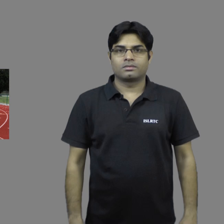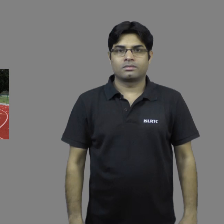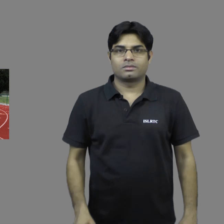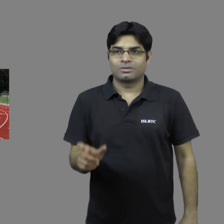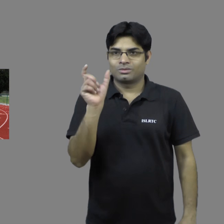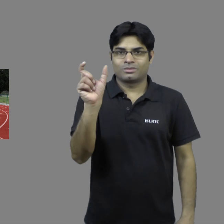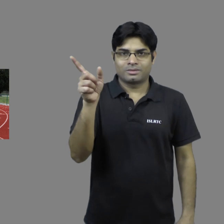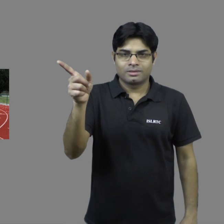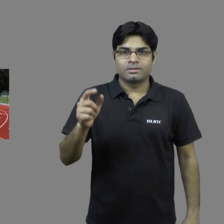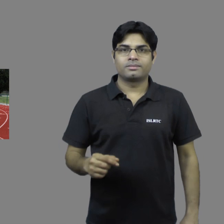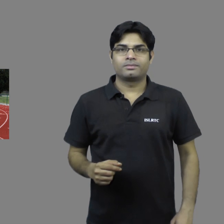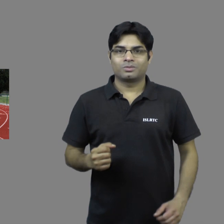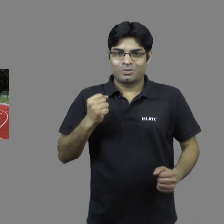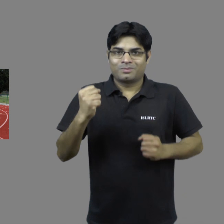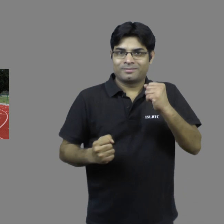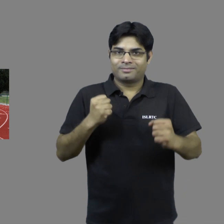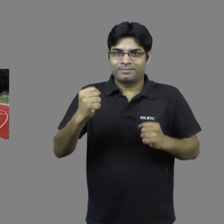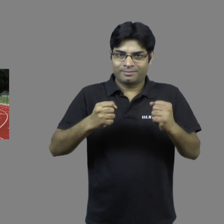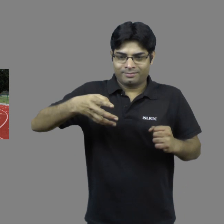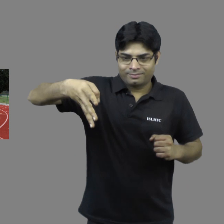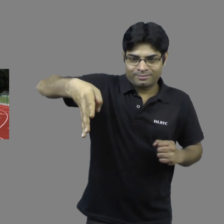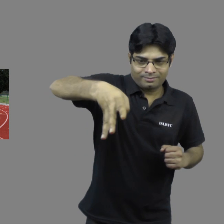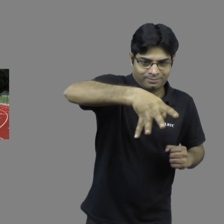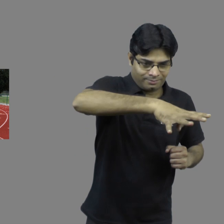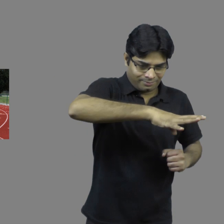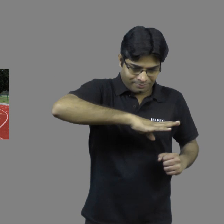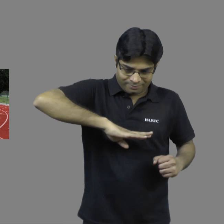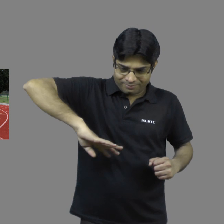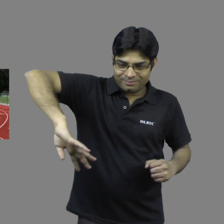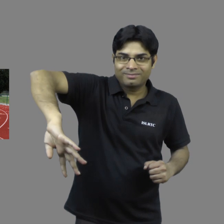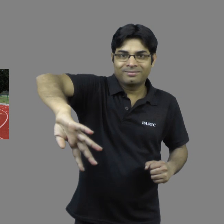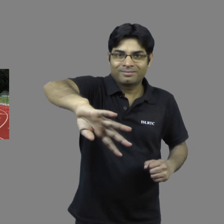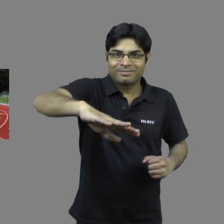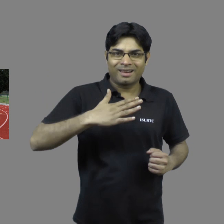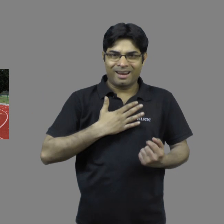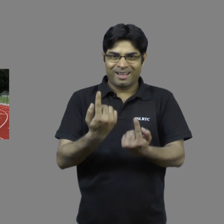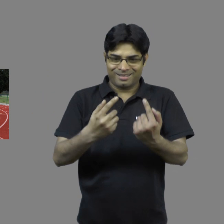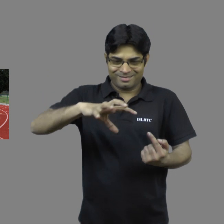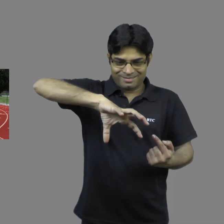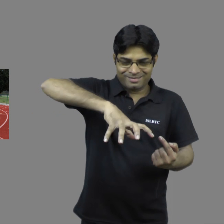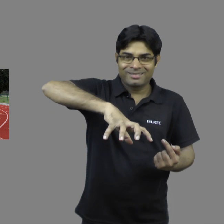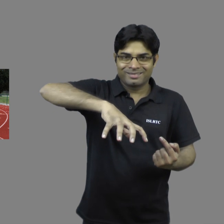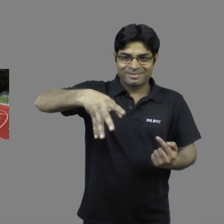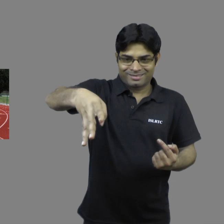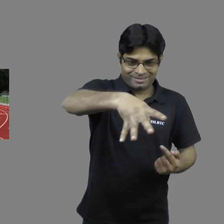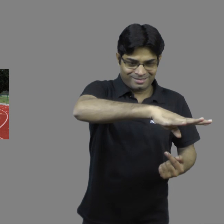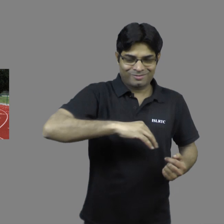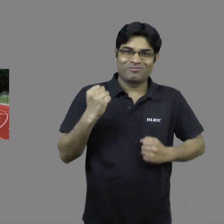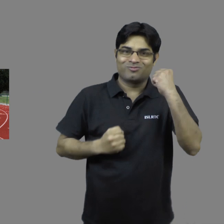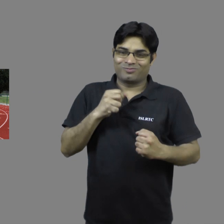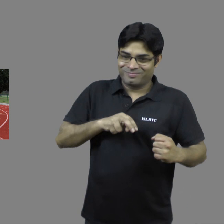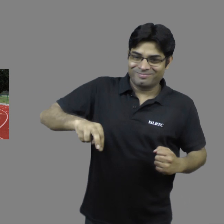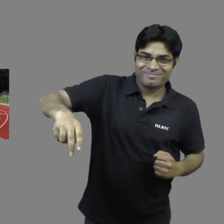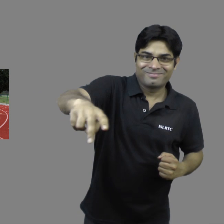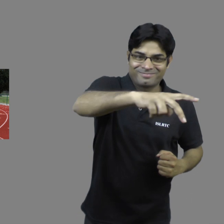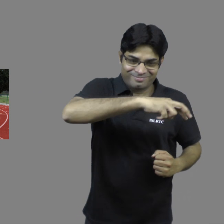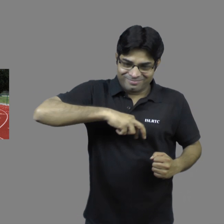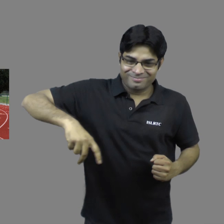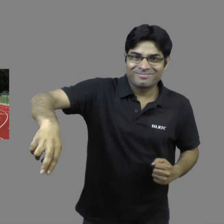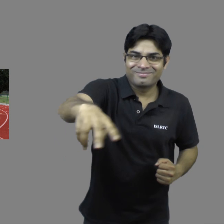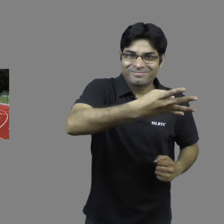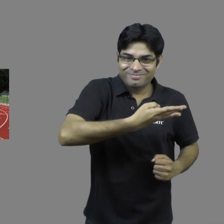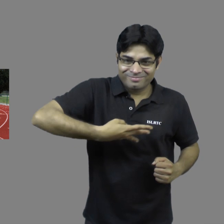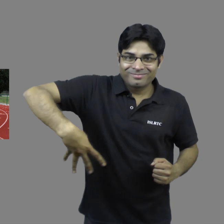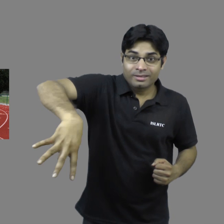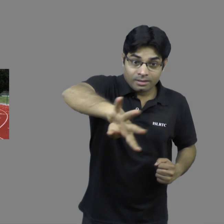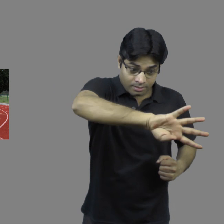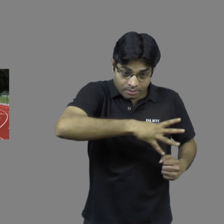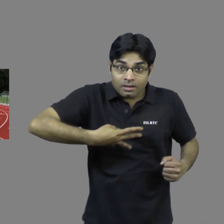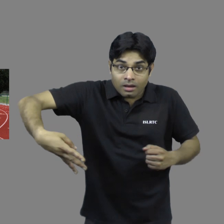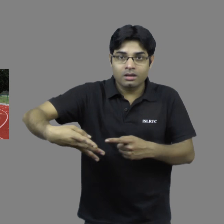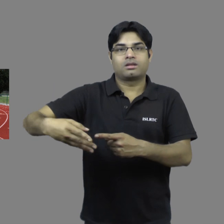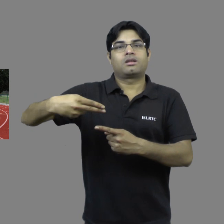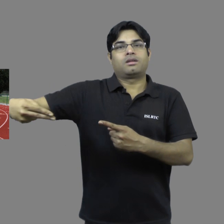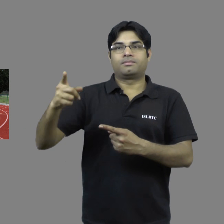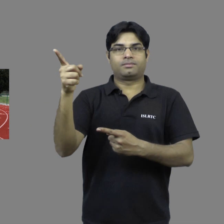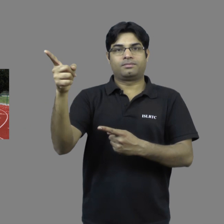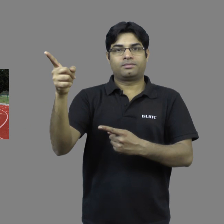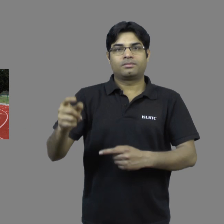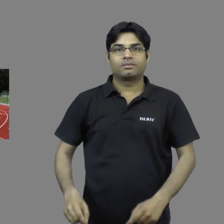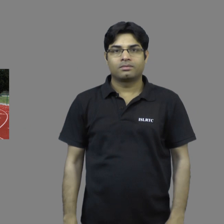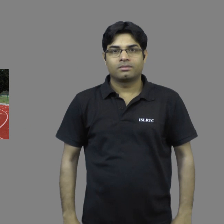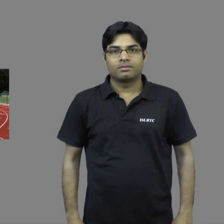Race Track